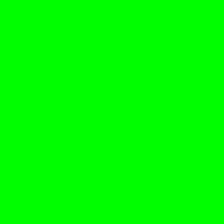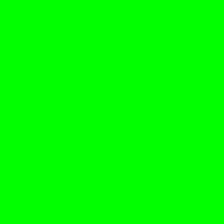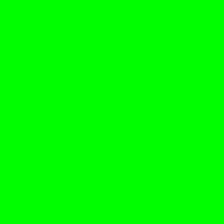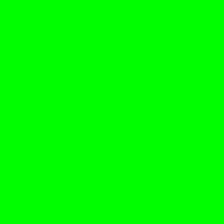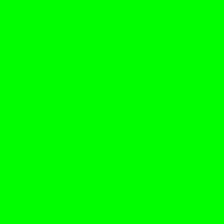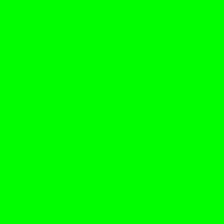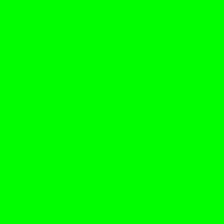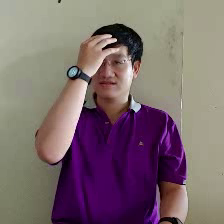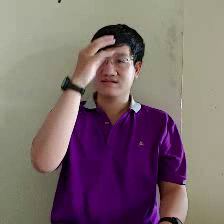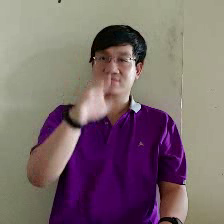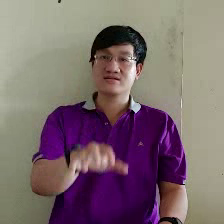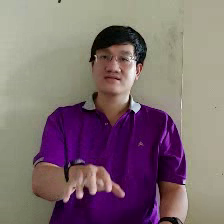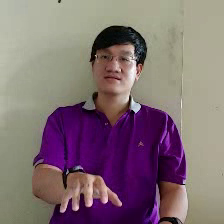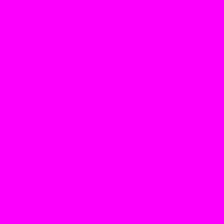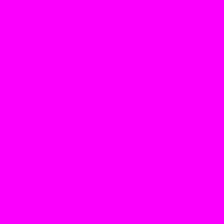Áp dụng